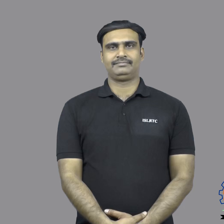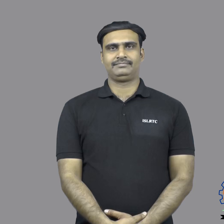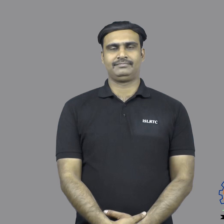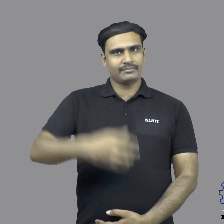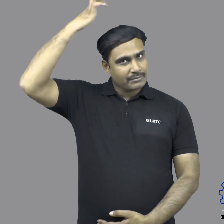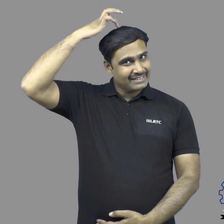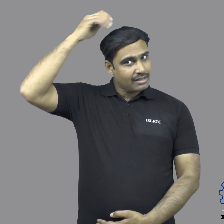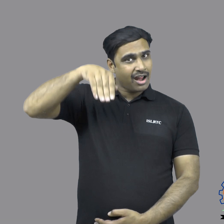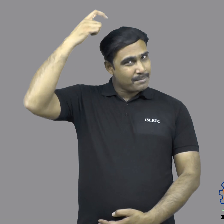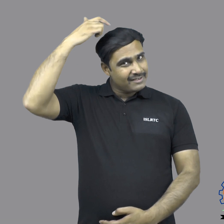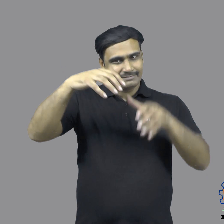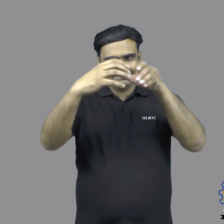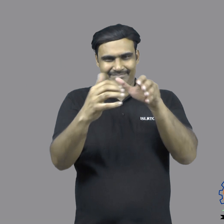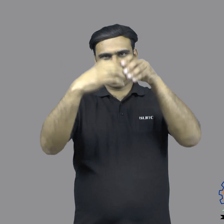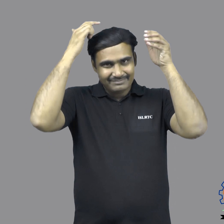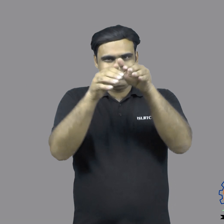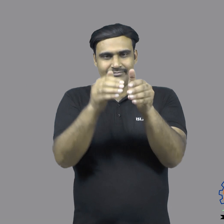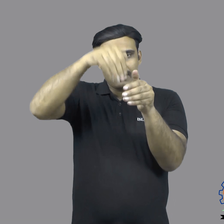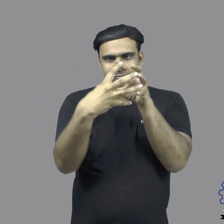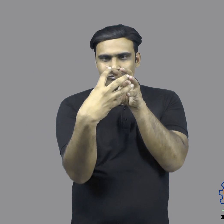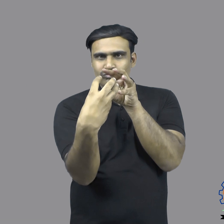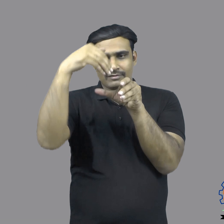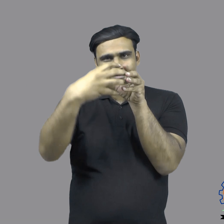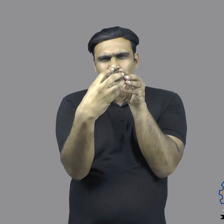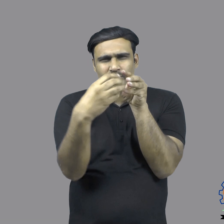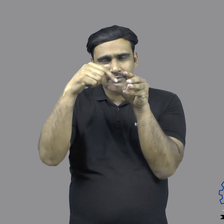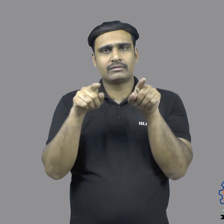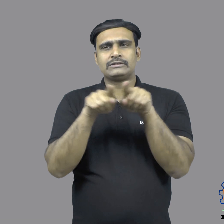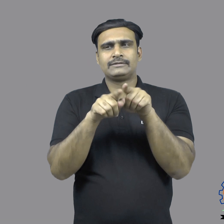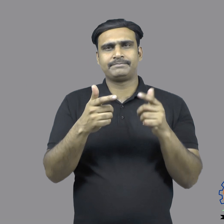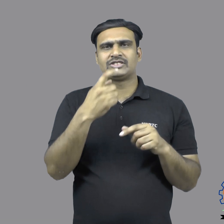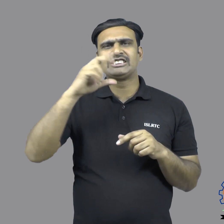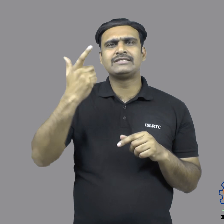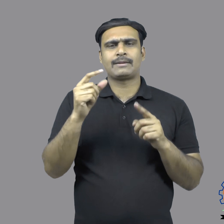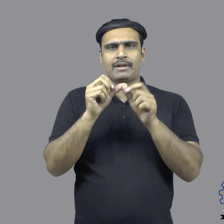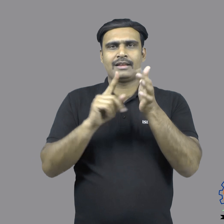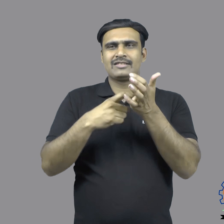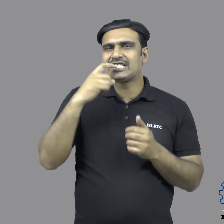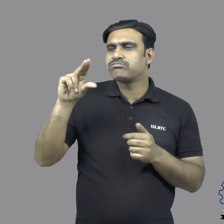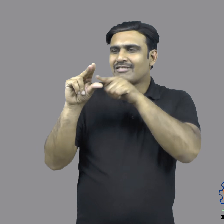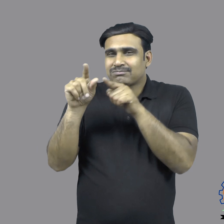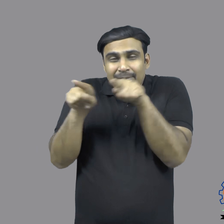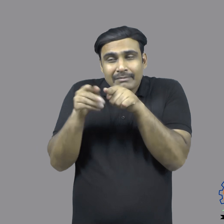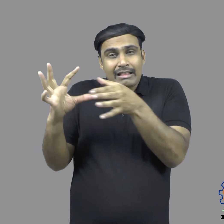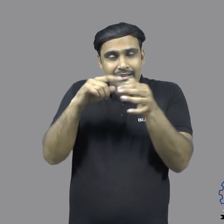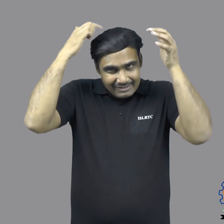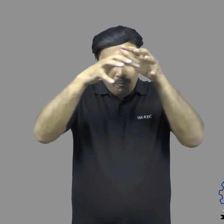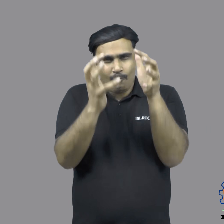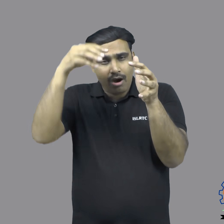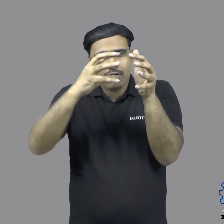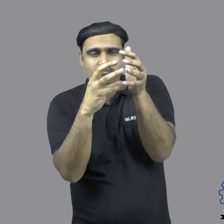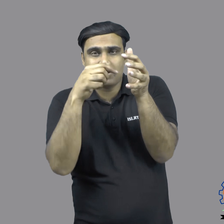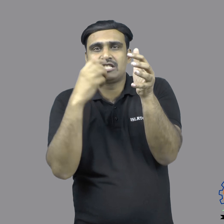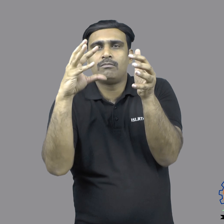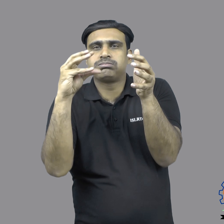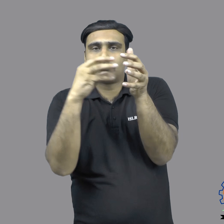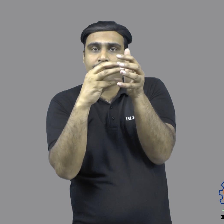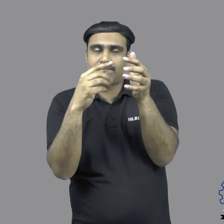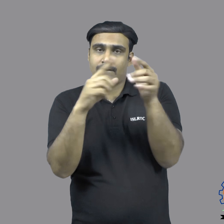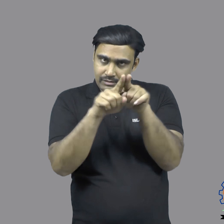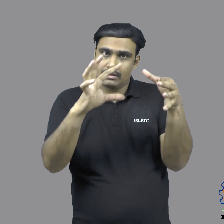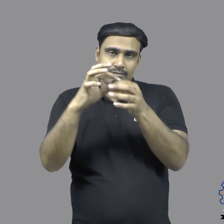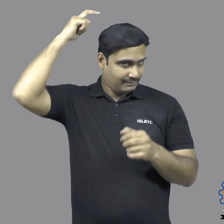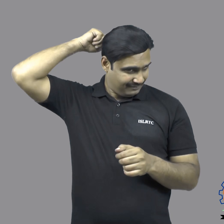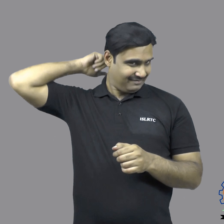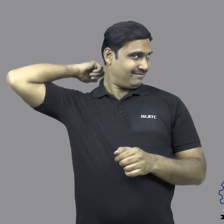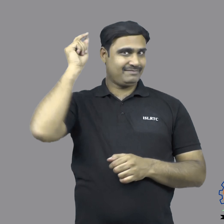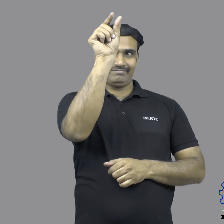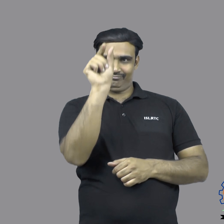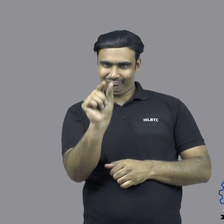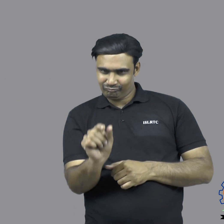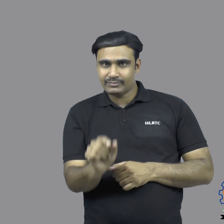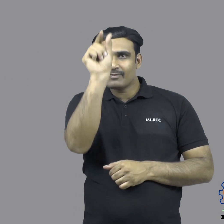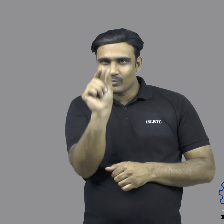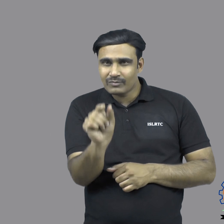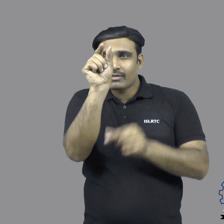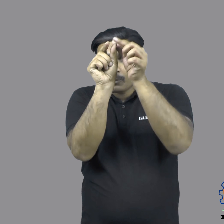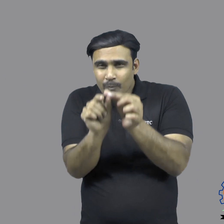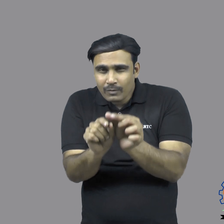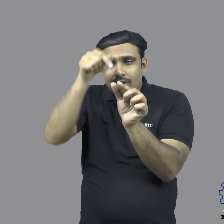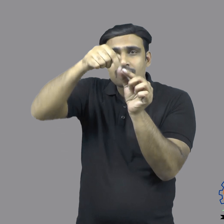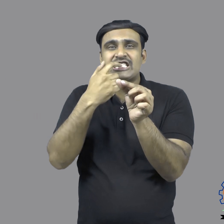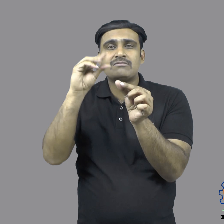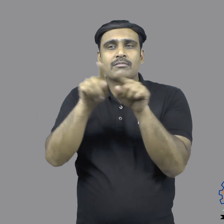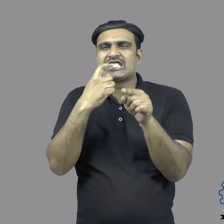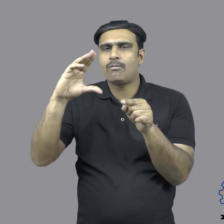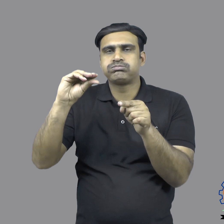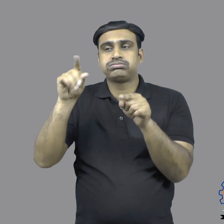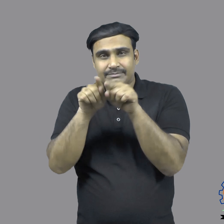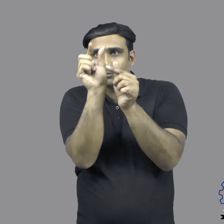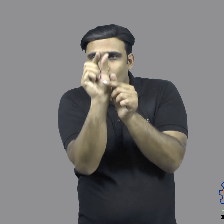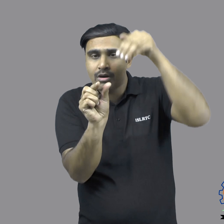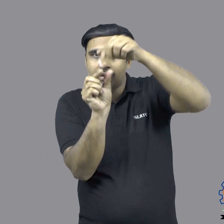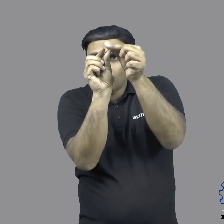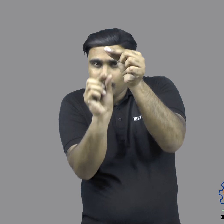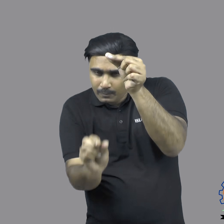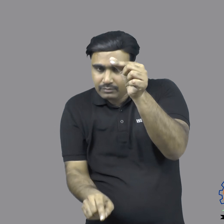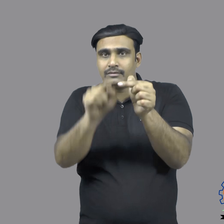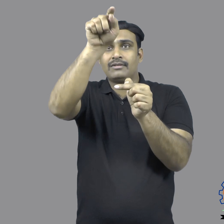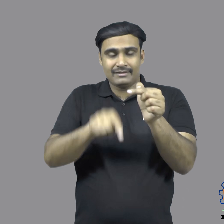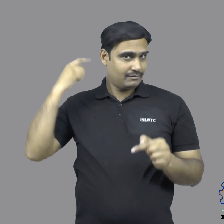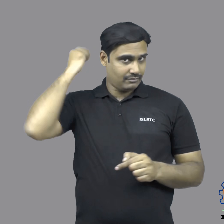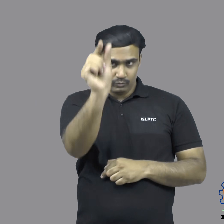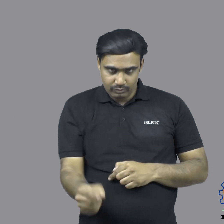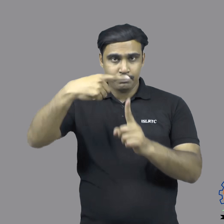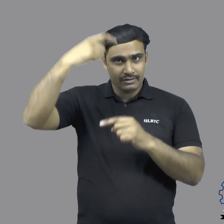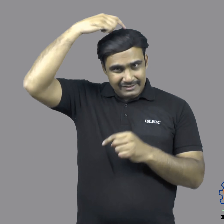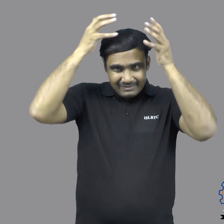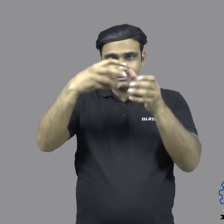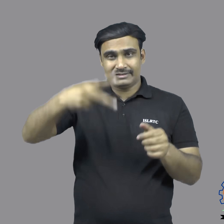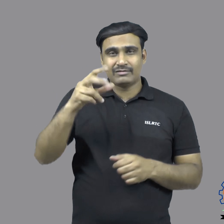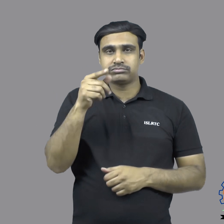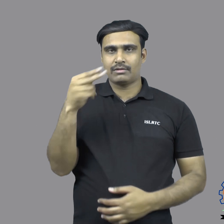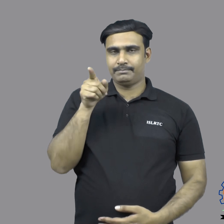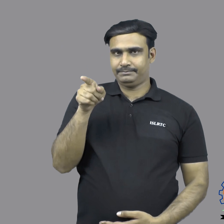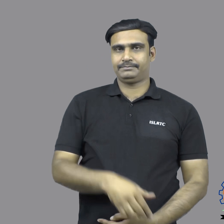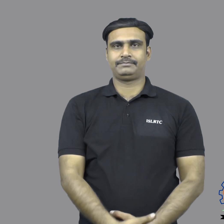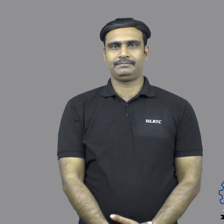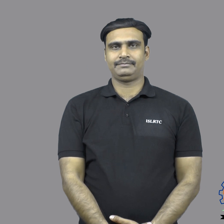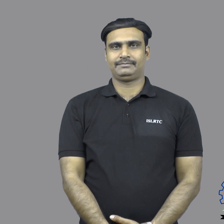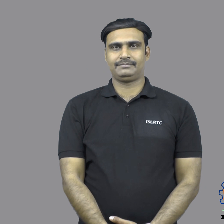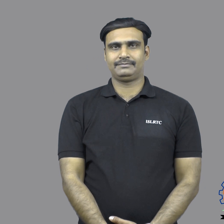Encephalitis